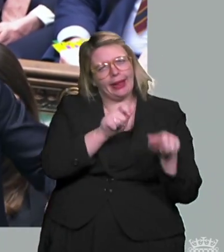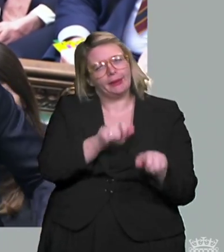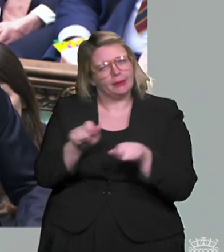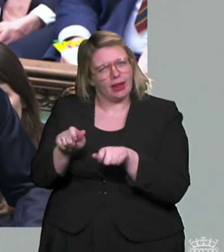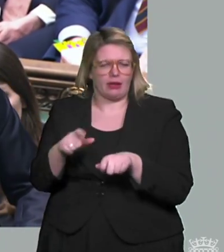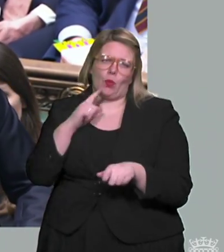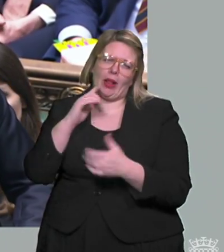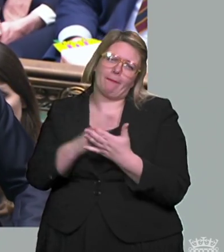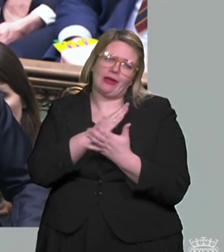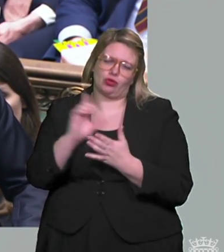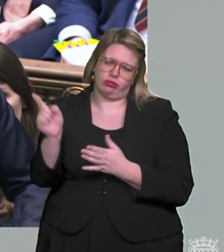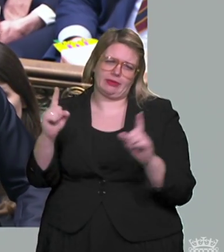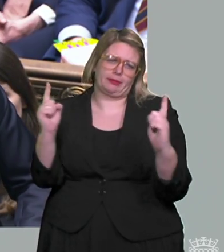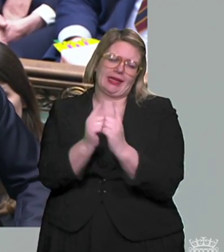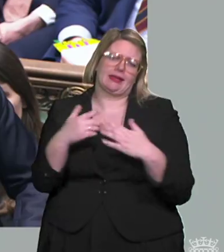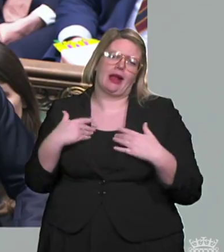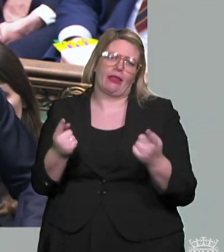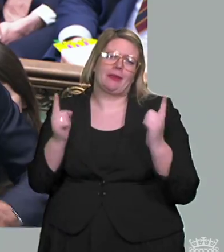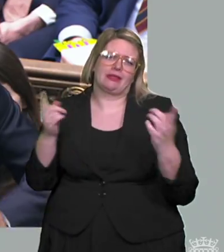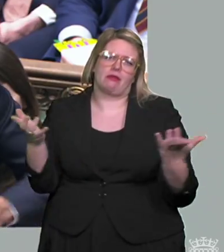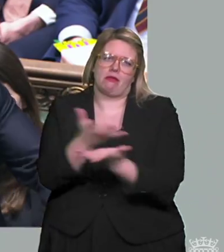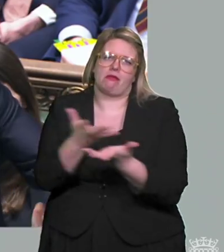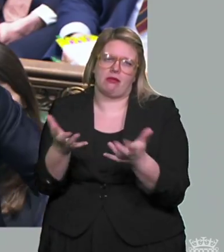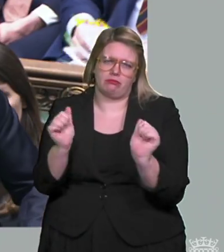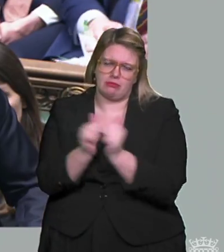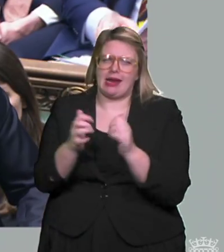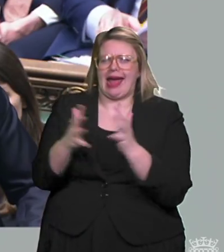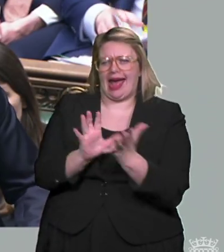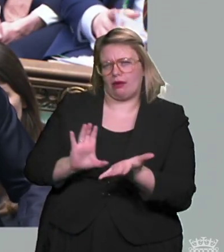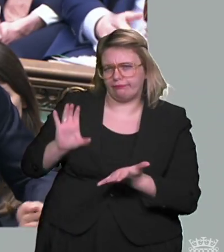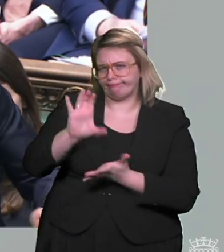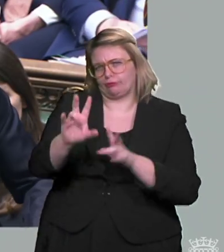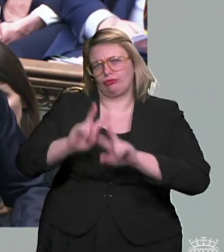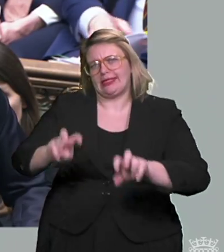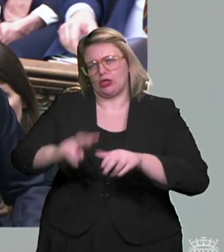I will make sure that he gets a meeting with the relevant Minister so we can ensure that that funding gets out to the people who need it and we can bring relief